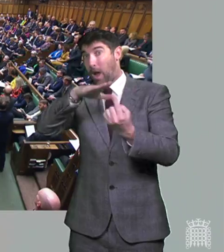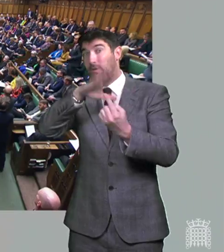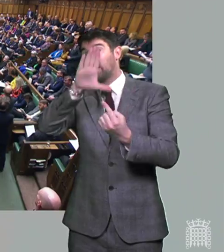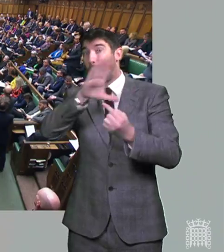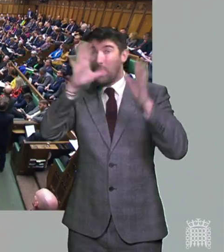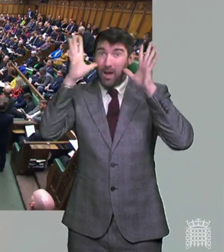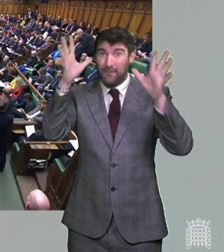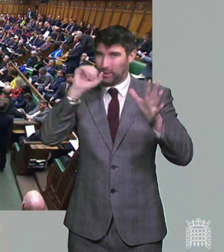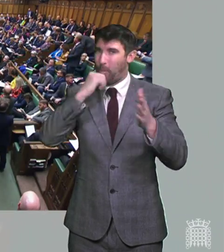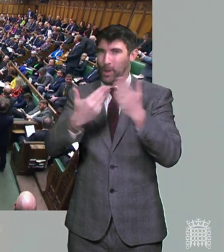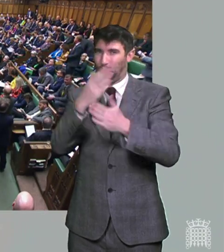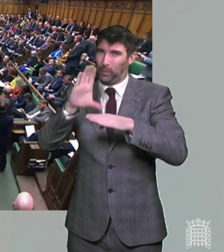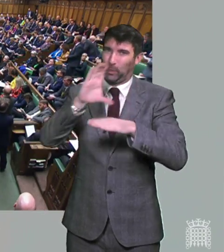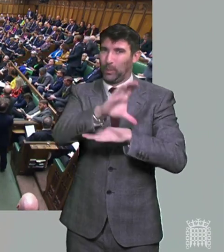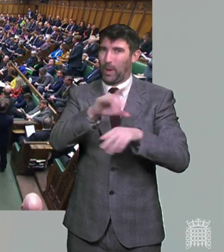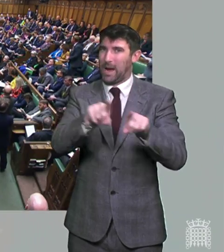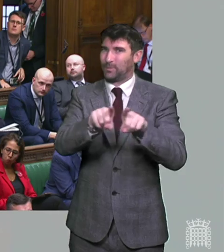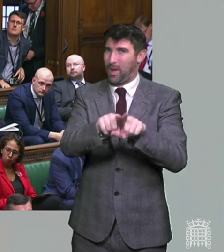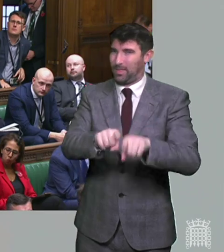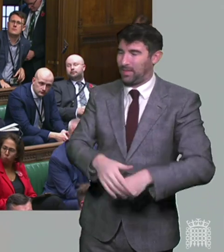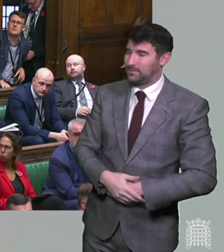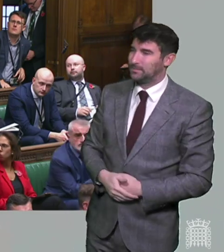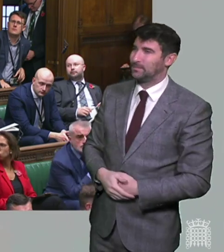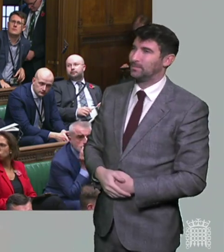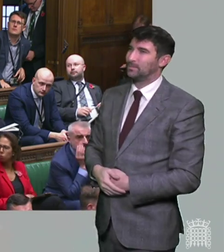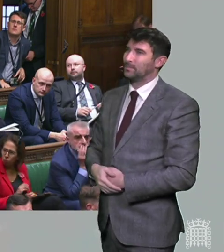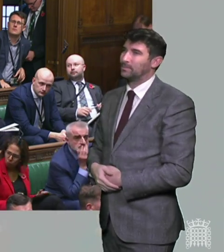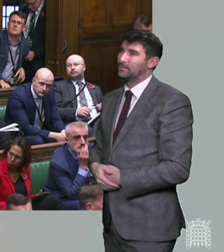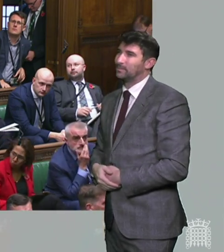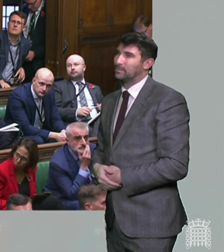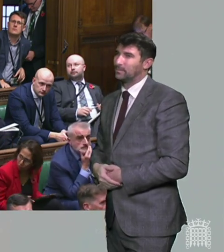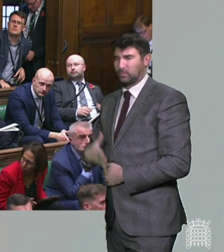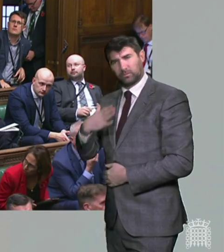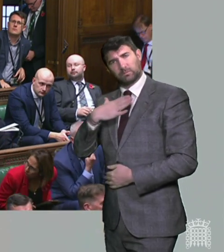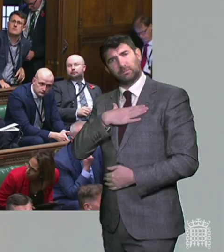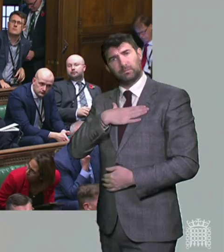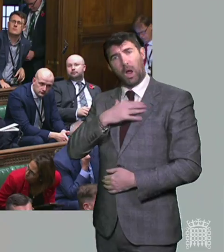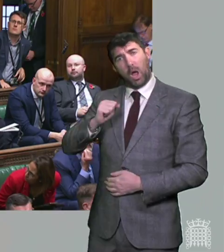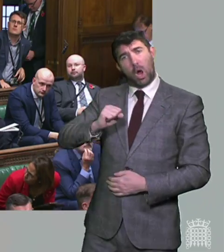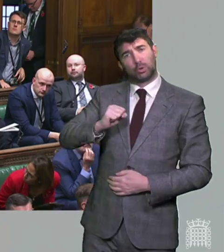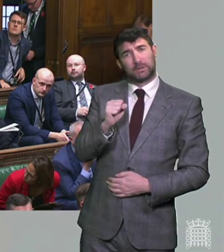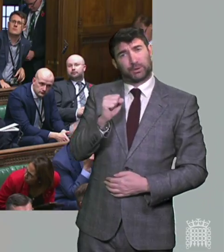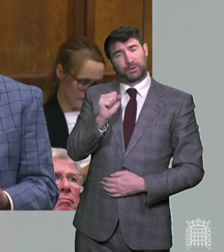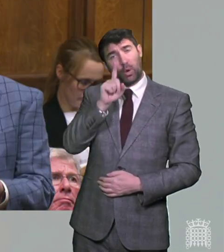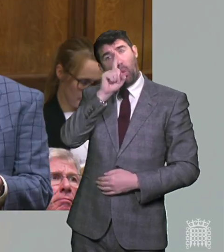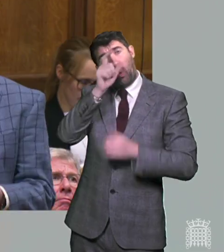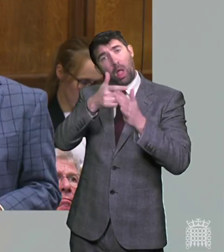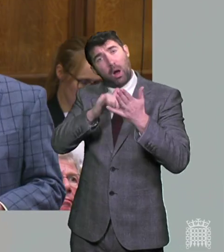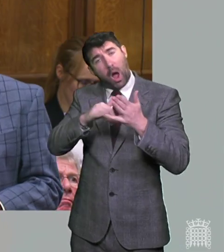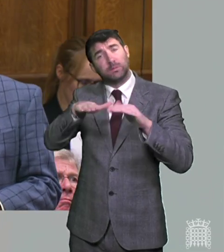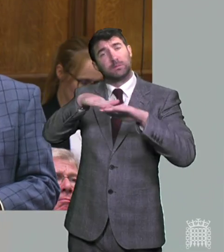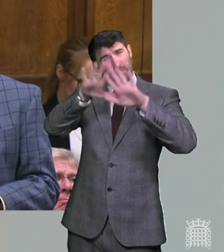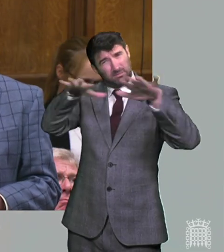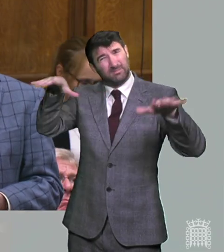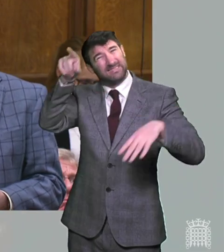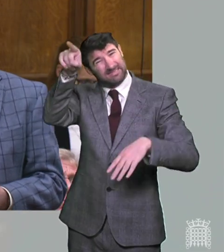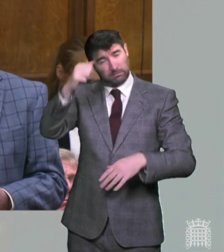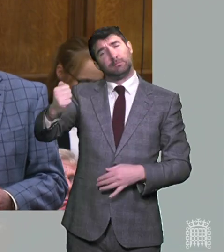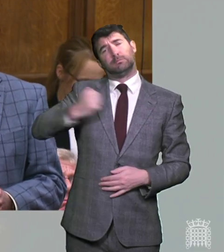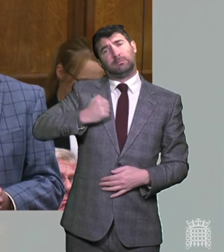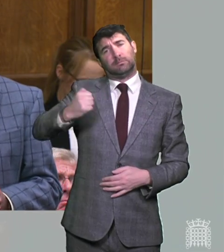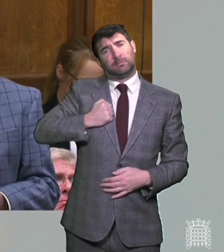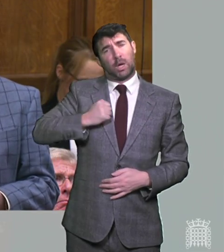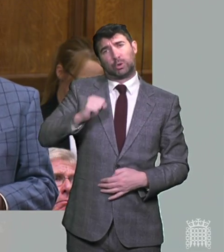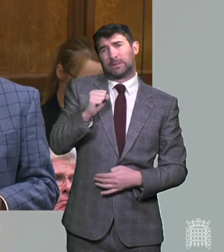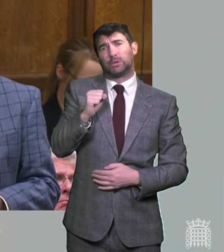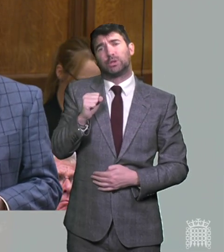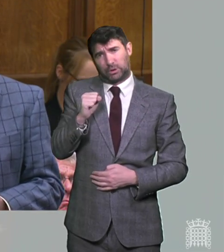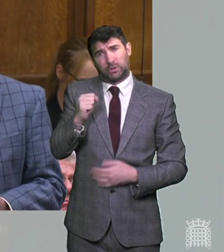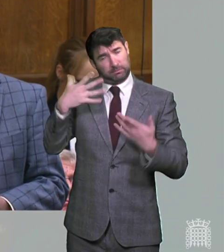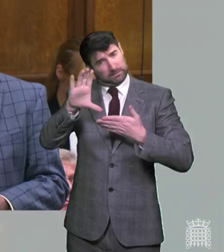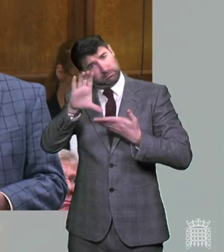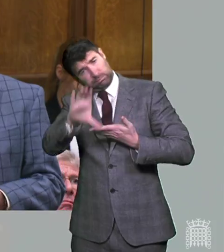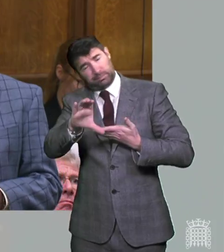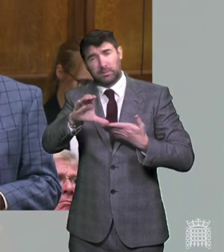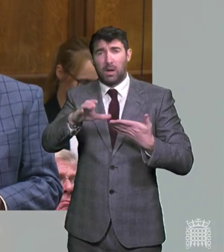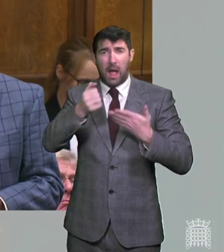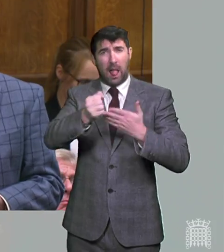The Prime Minister will know that it is Scotland’s energy resources that feed corporate profits and keep His Majesty’s Treasury pumped full of cash, to the tune of £8 billion in the last nine months alone.